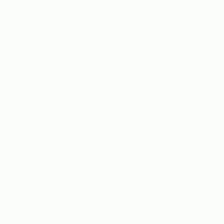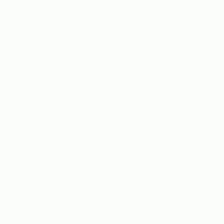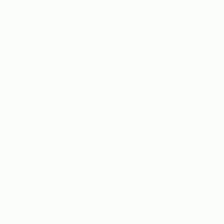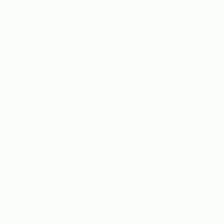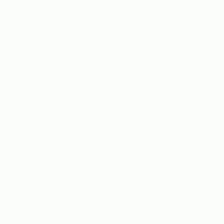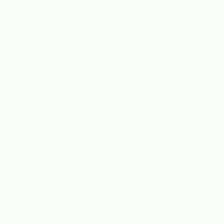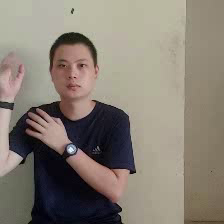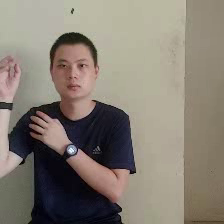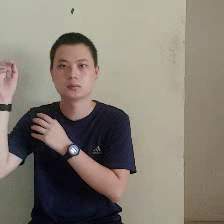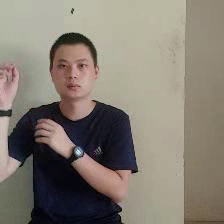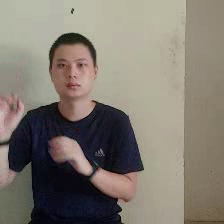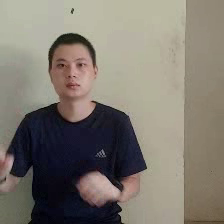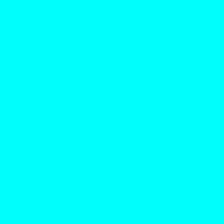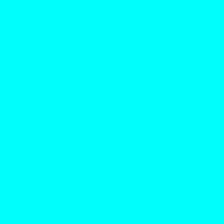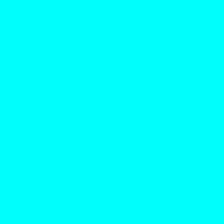Cho